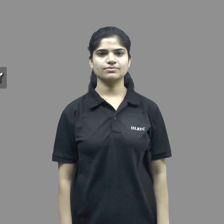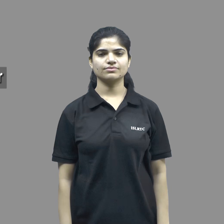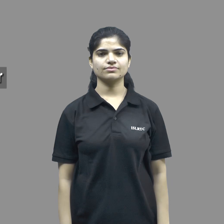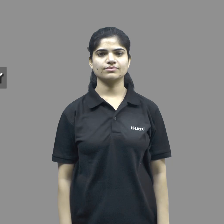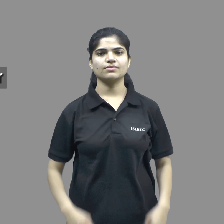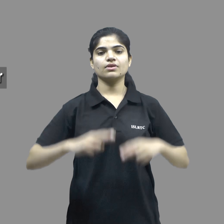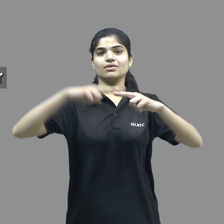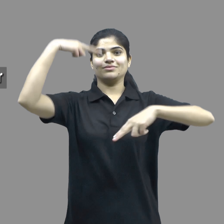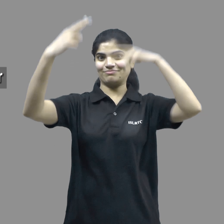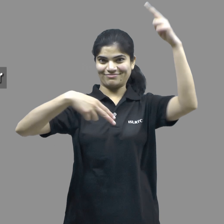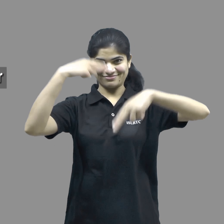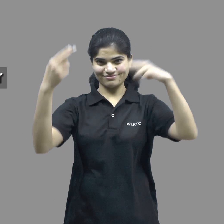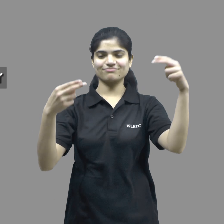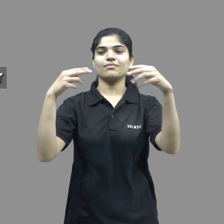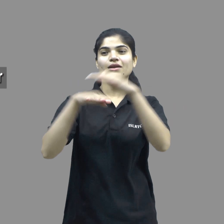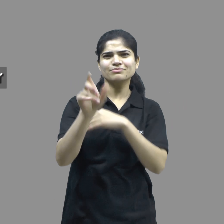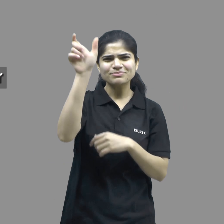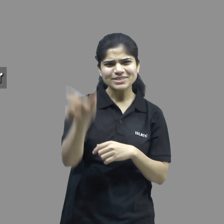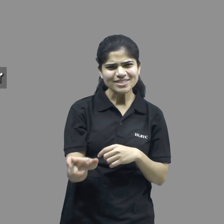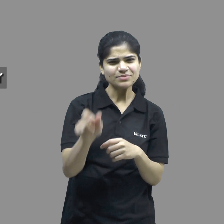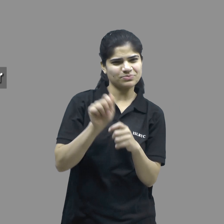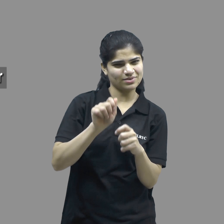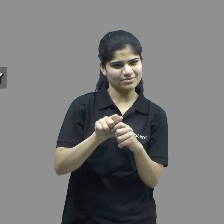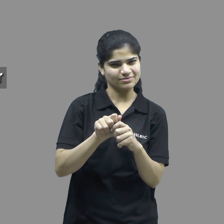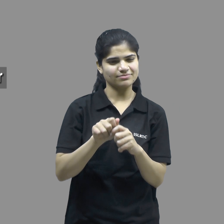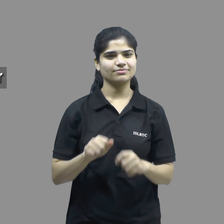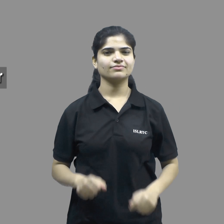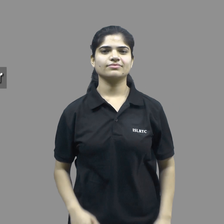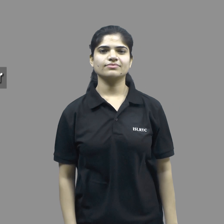Factory Worker